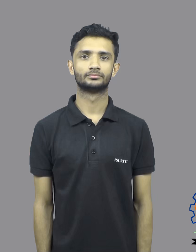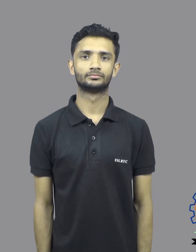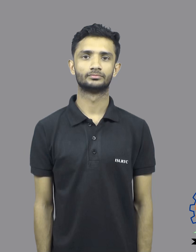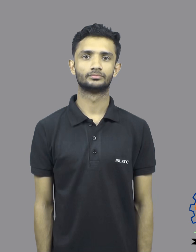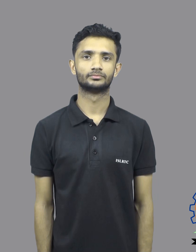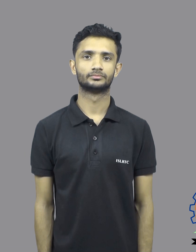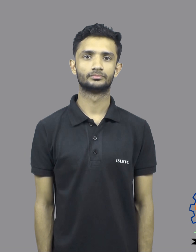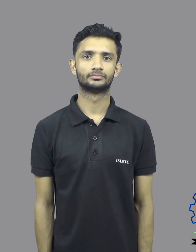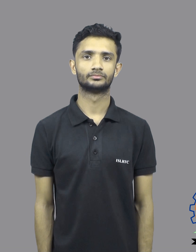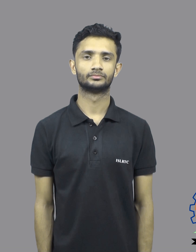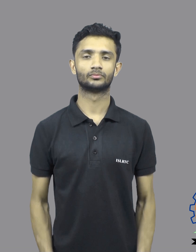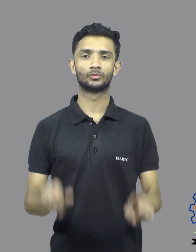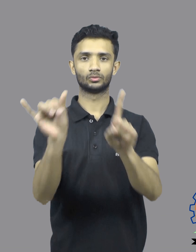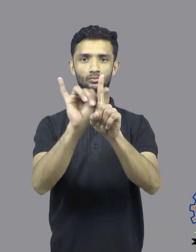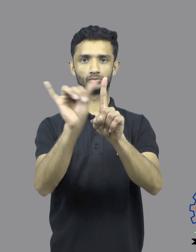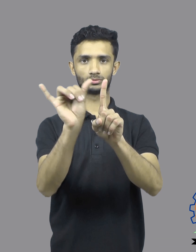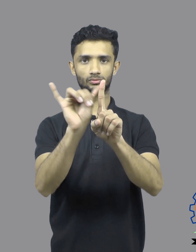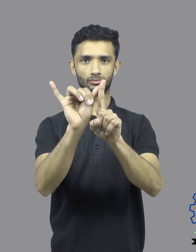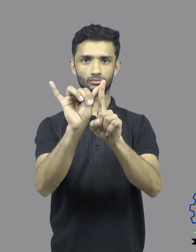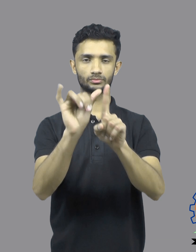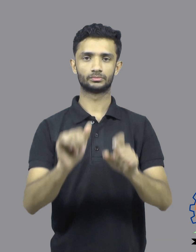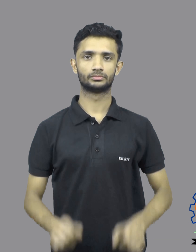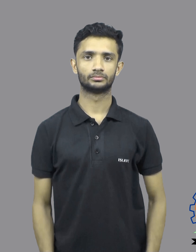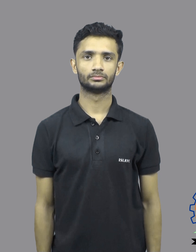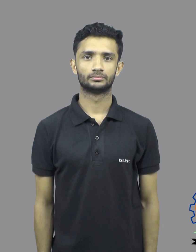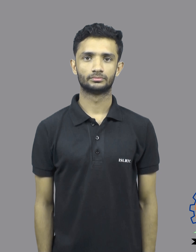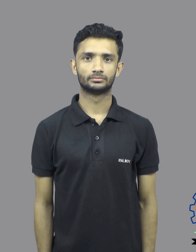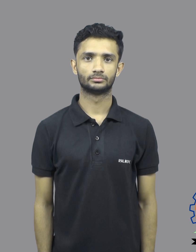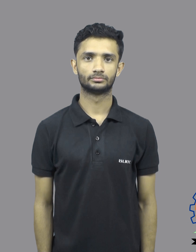Youtube